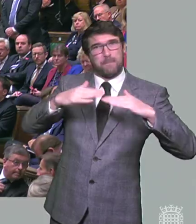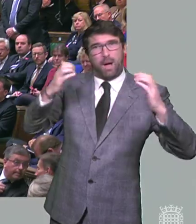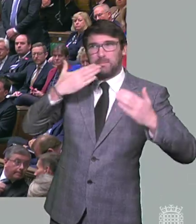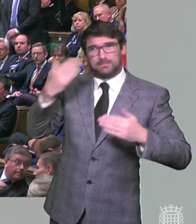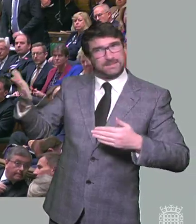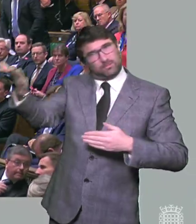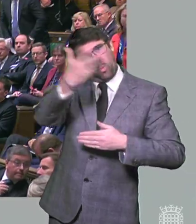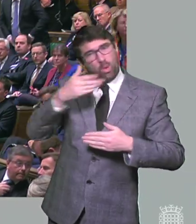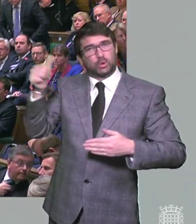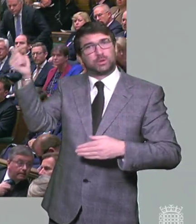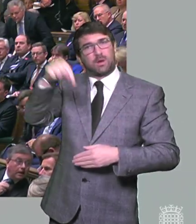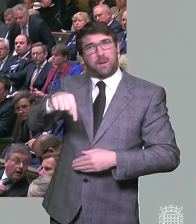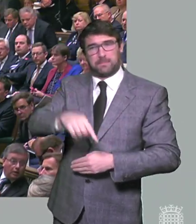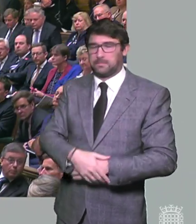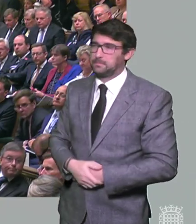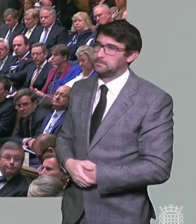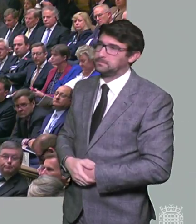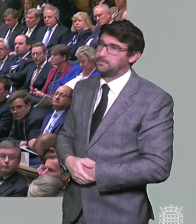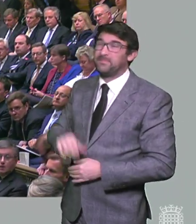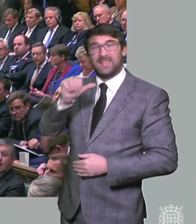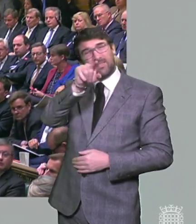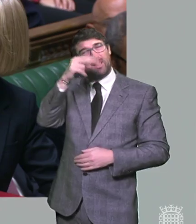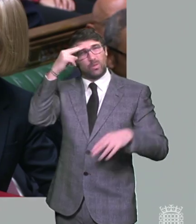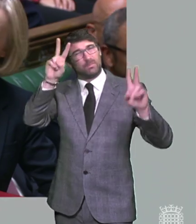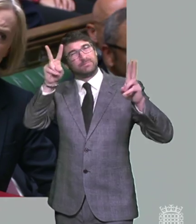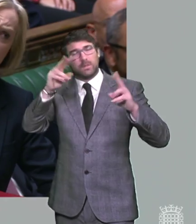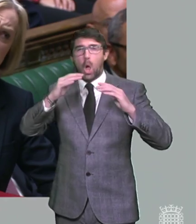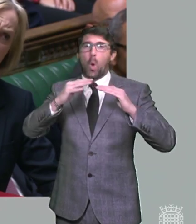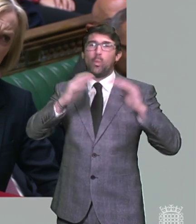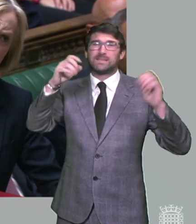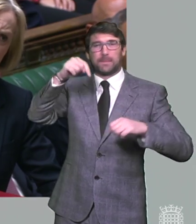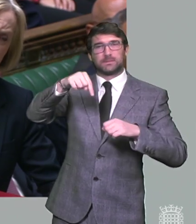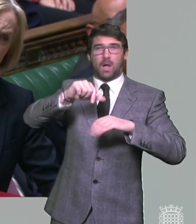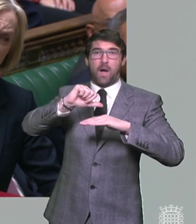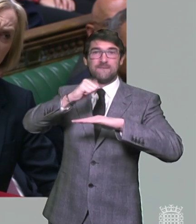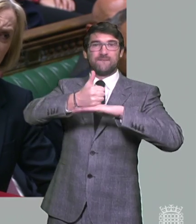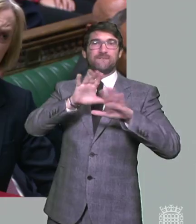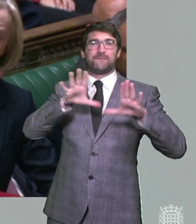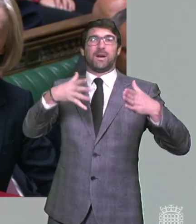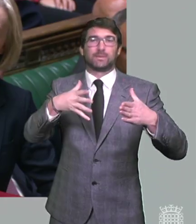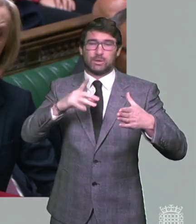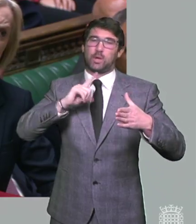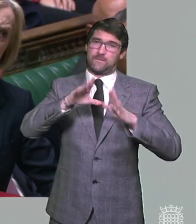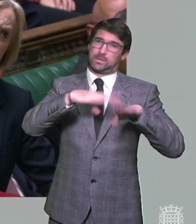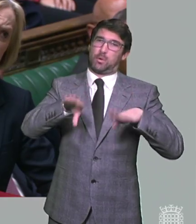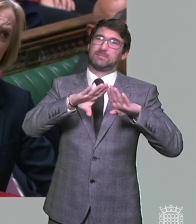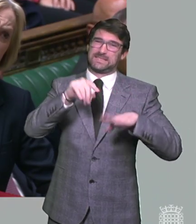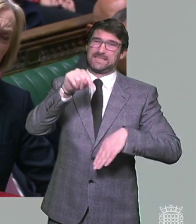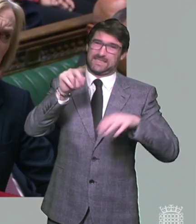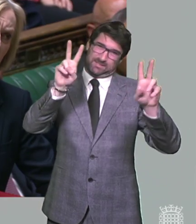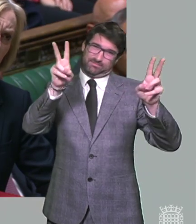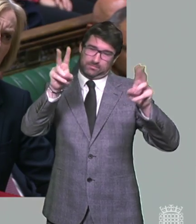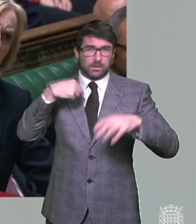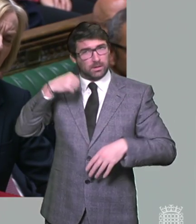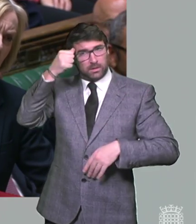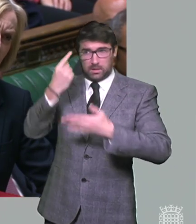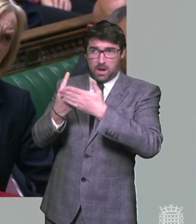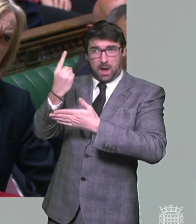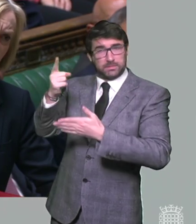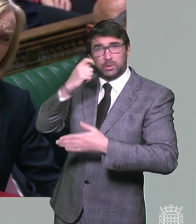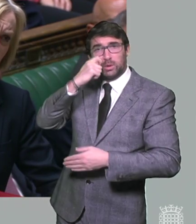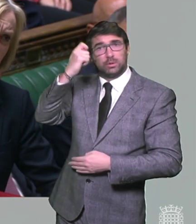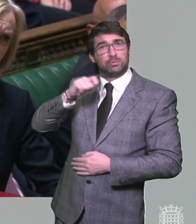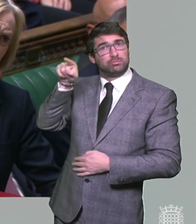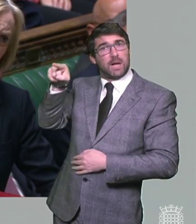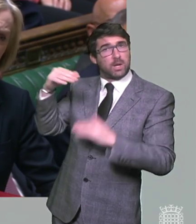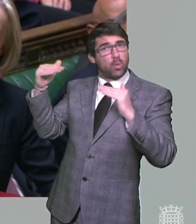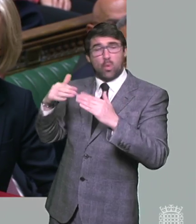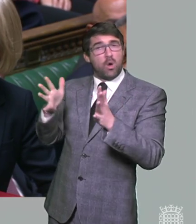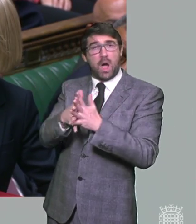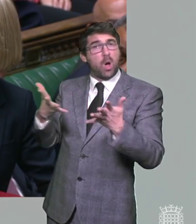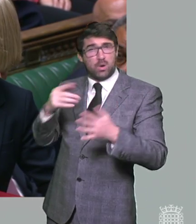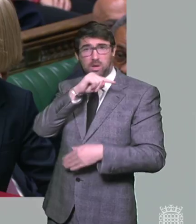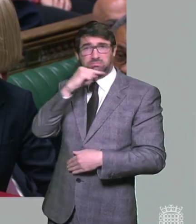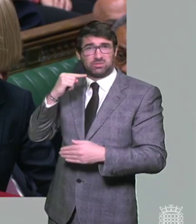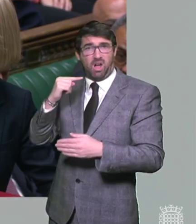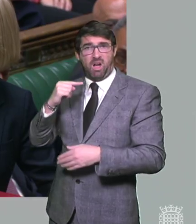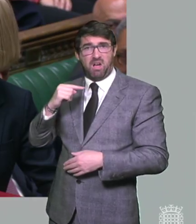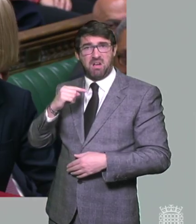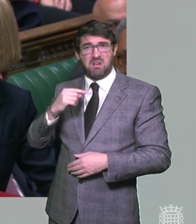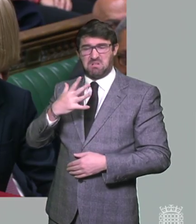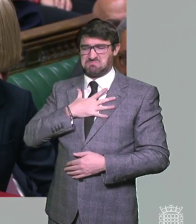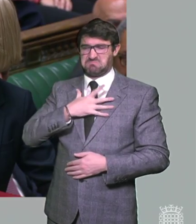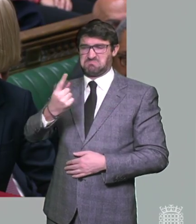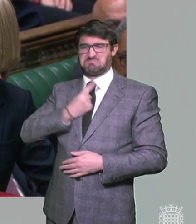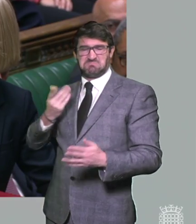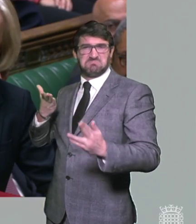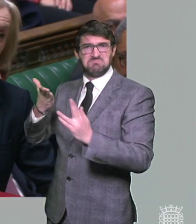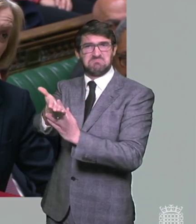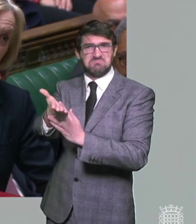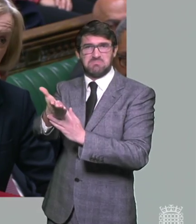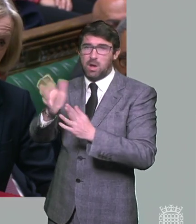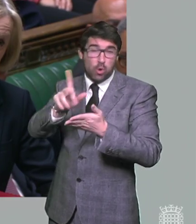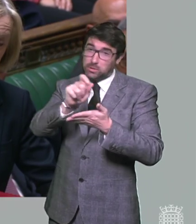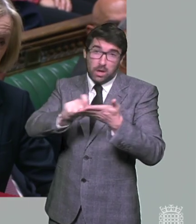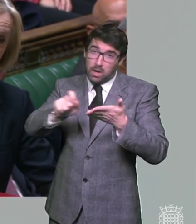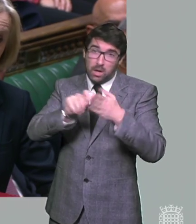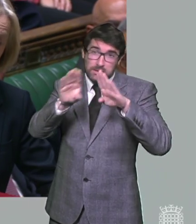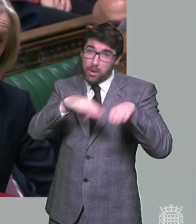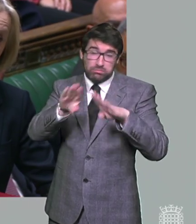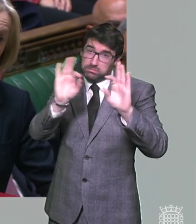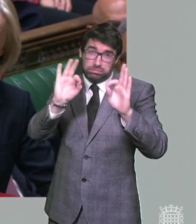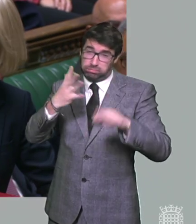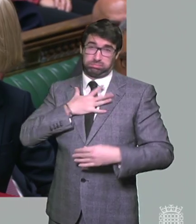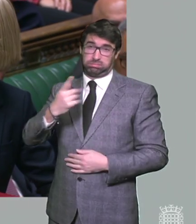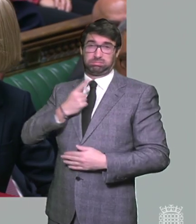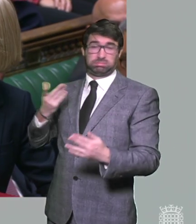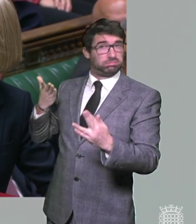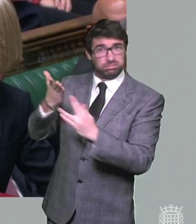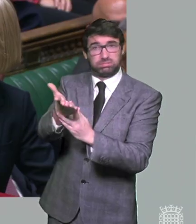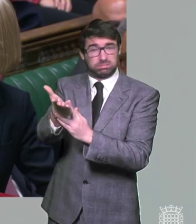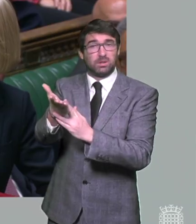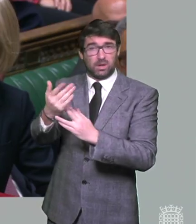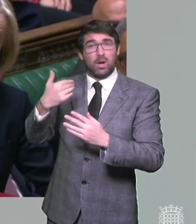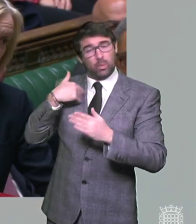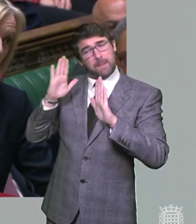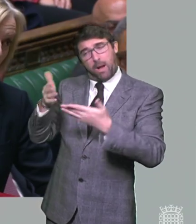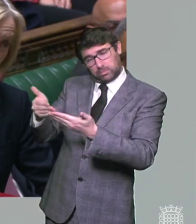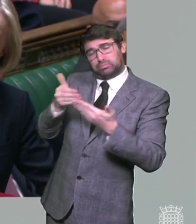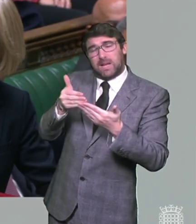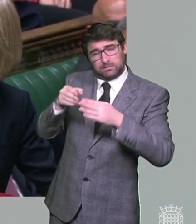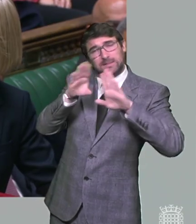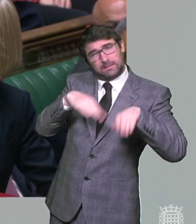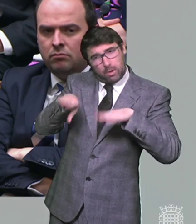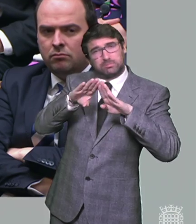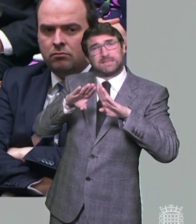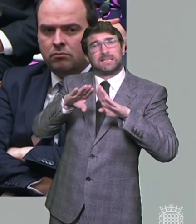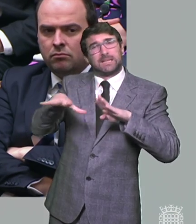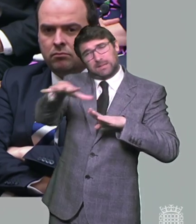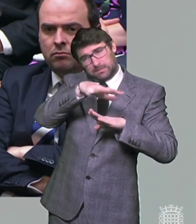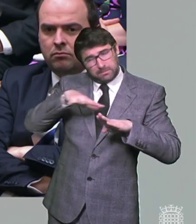The Westminster Foundation for Democracy does a fantastic job, and I think we know from what has happened in Ukraine—the appalling war perpetrated by Vladimir Putin—just how precious democracy is and how much we need to do to work with our friends and allies to protect democracy around the world.